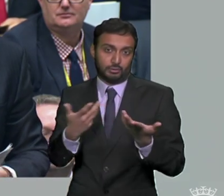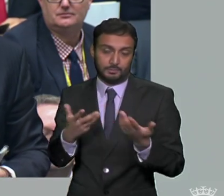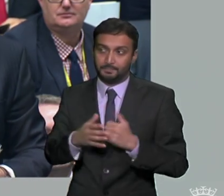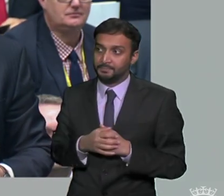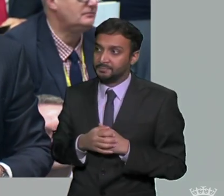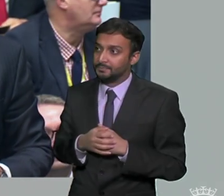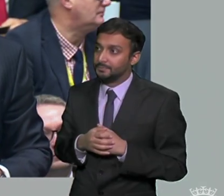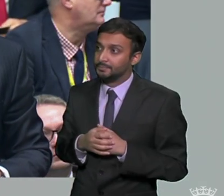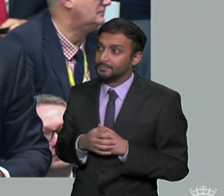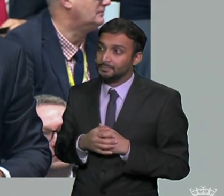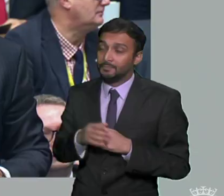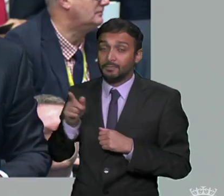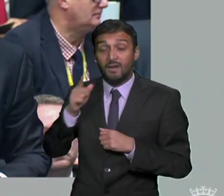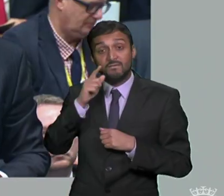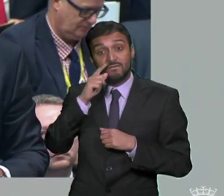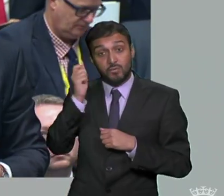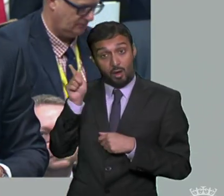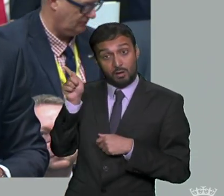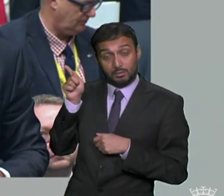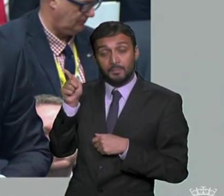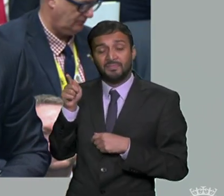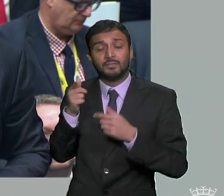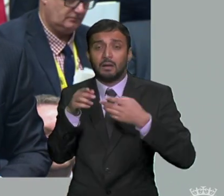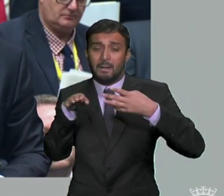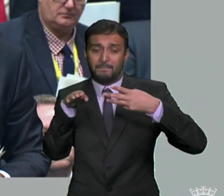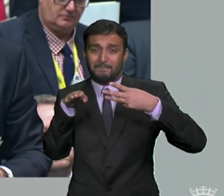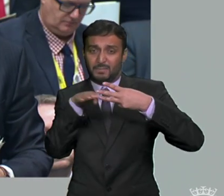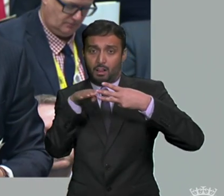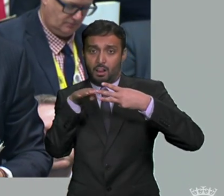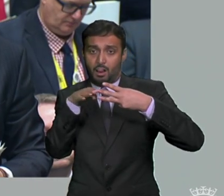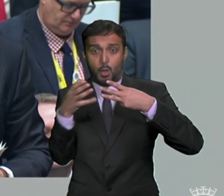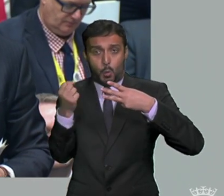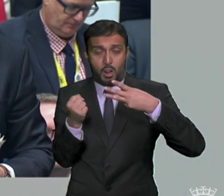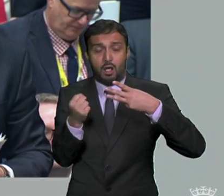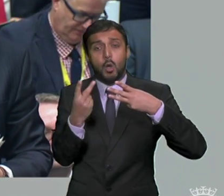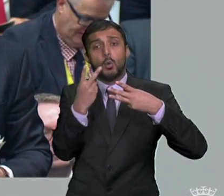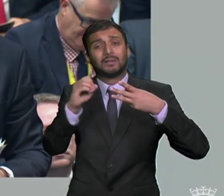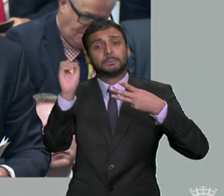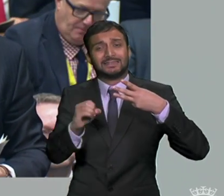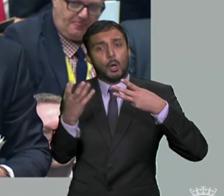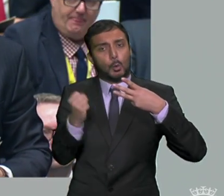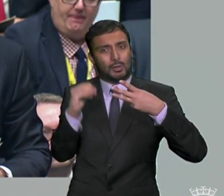In France, middle earners earn 20% more than those in the UK, and low earners earn 25% more.